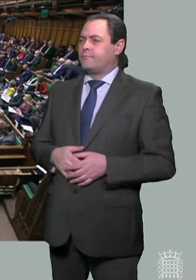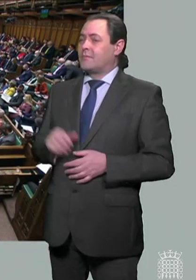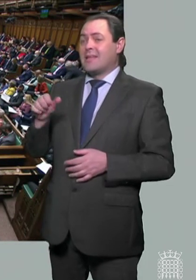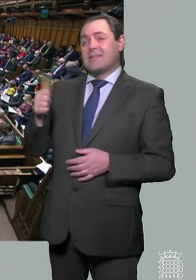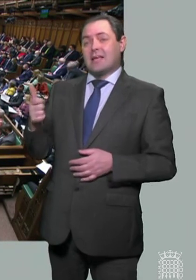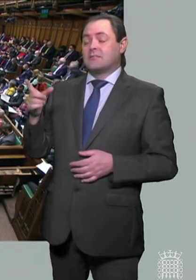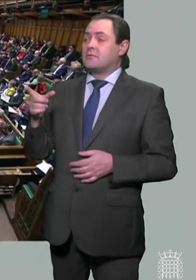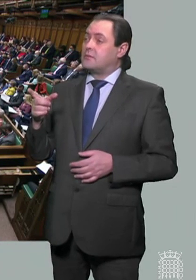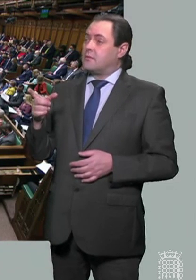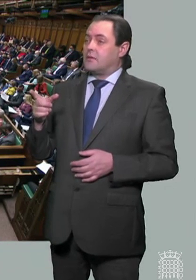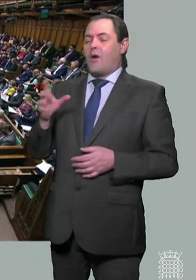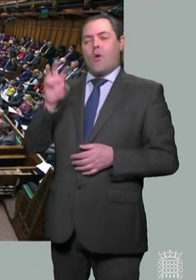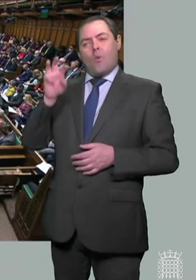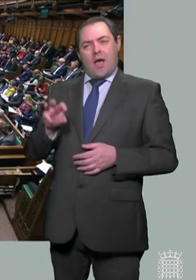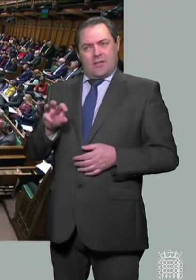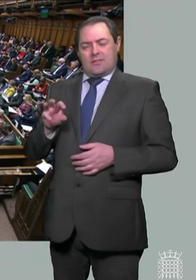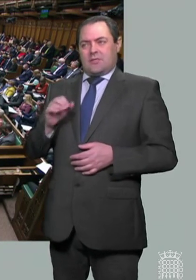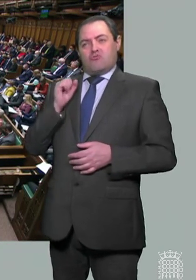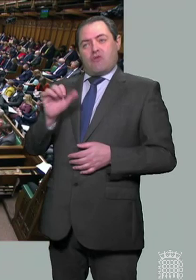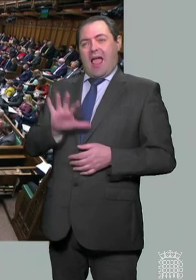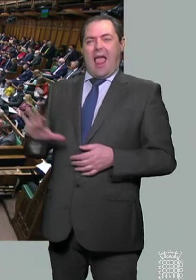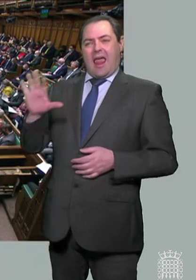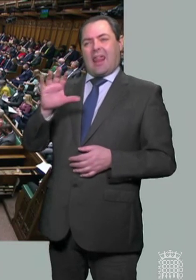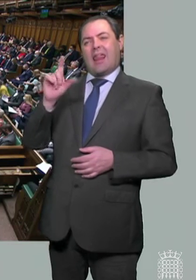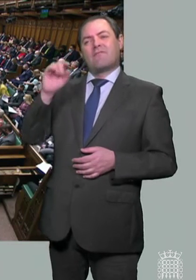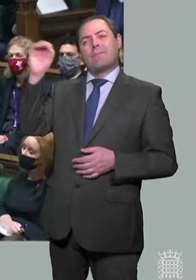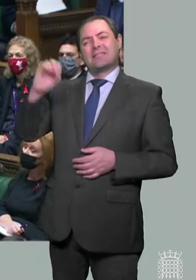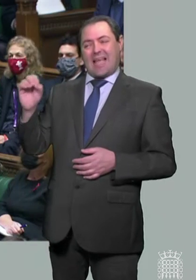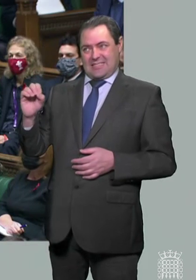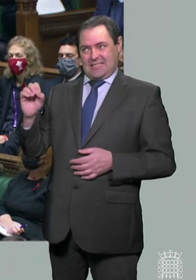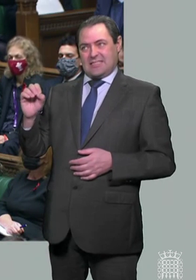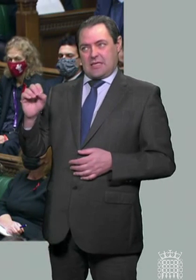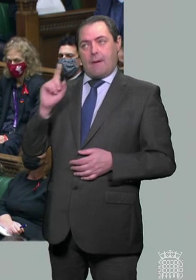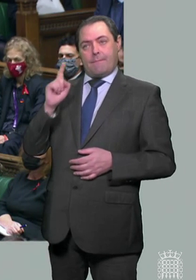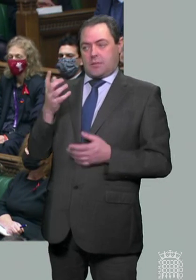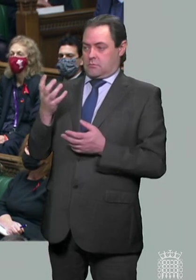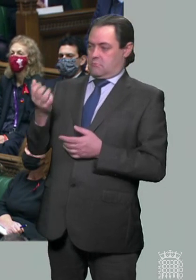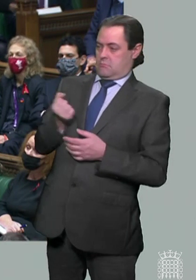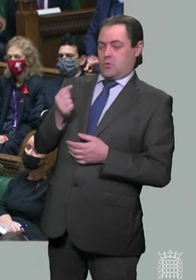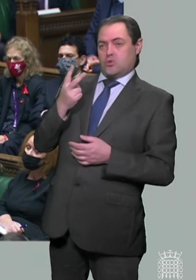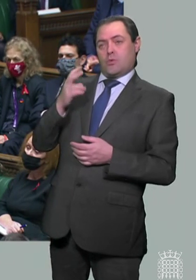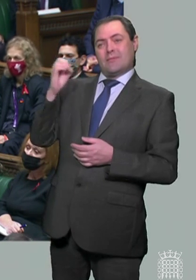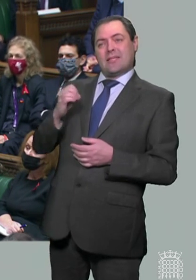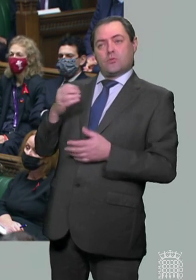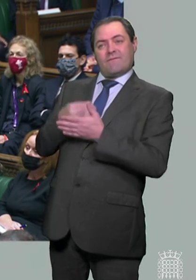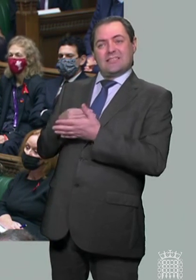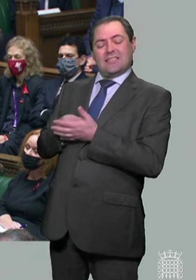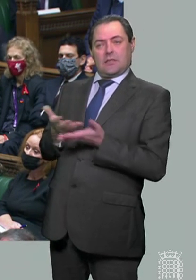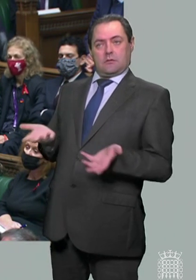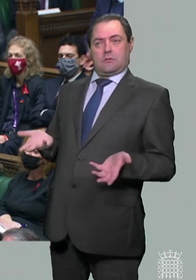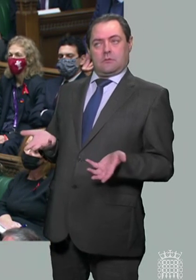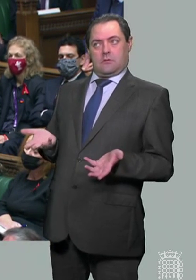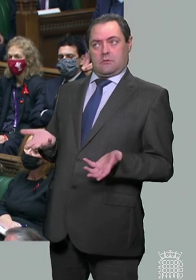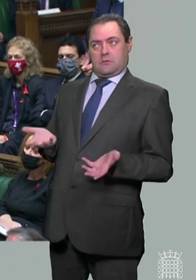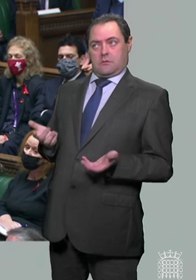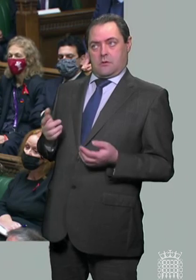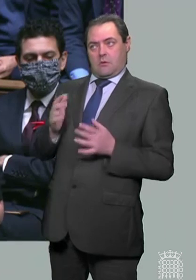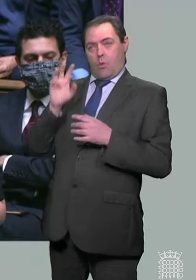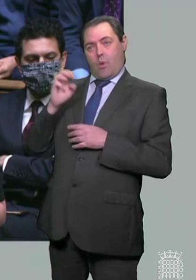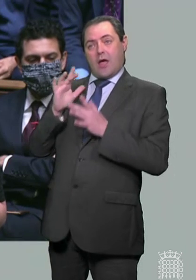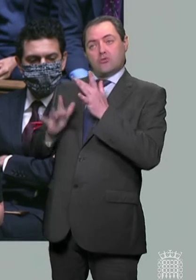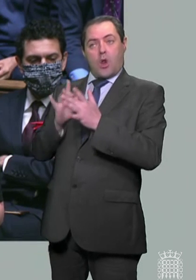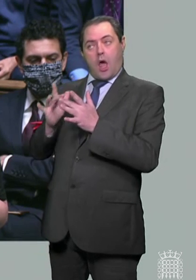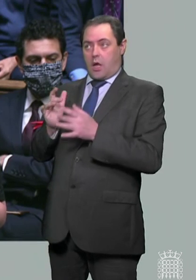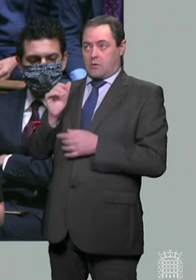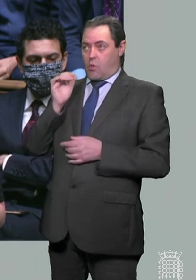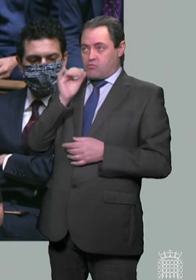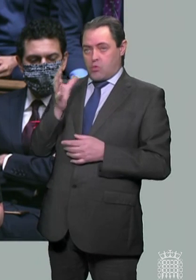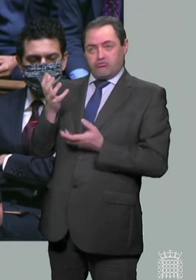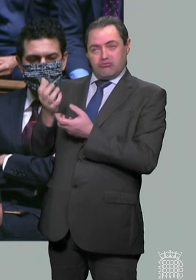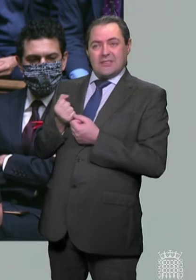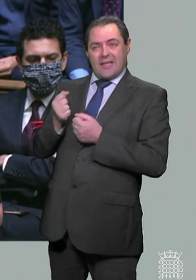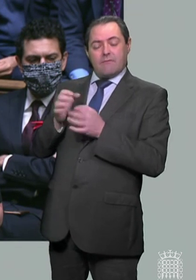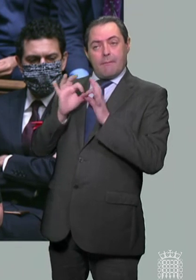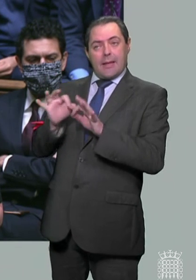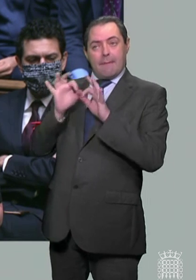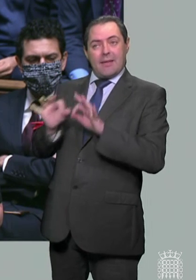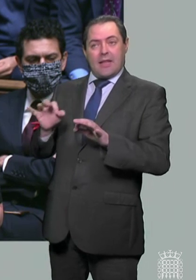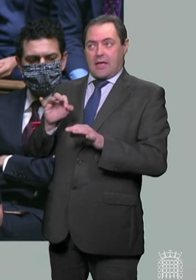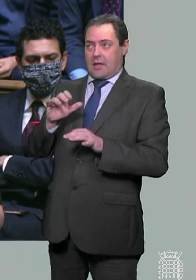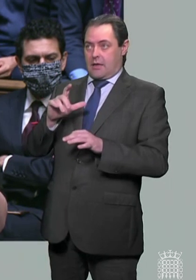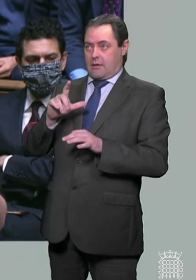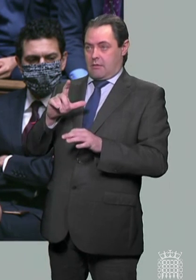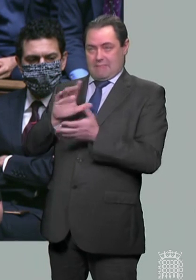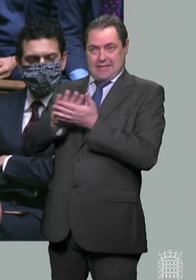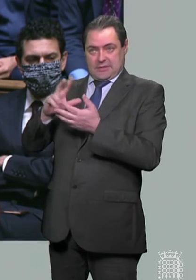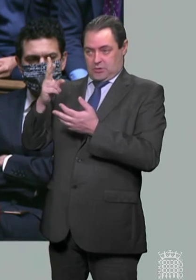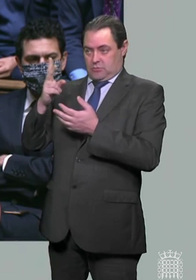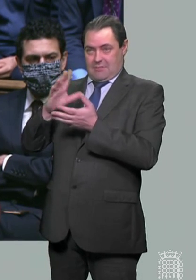Wales has 11% of the UK rail network, yet receives only 2% of UK rail enhancement funding and, as reported on WalesOnline, will be denied billions of consequential funding from HS2.